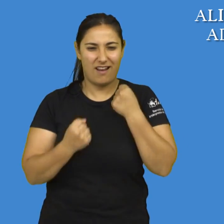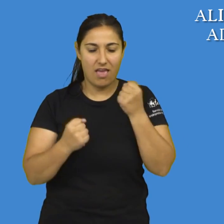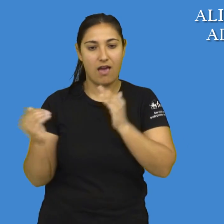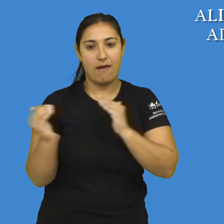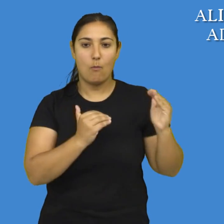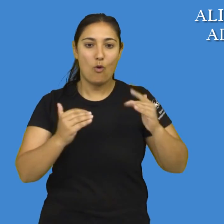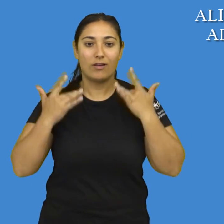época